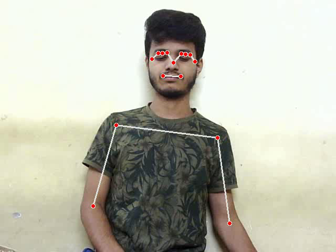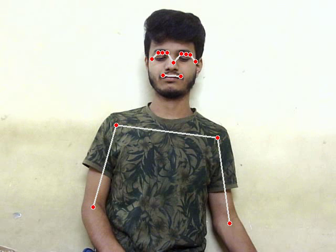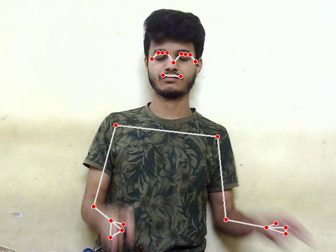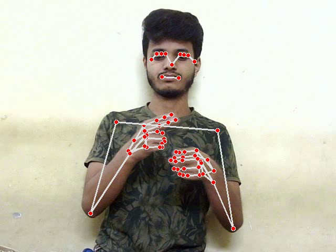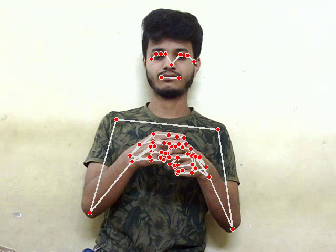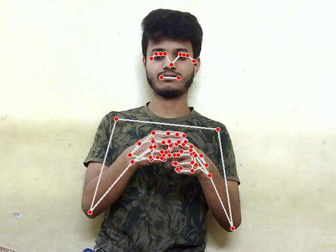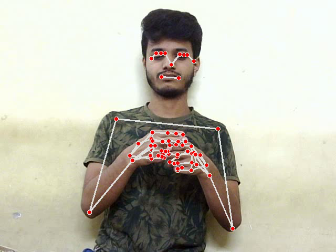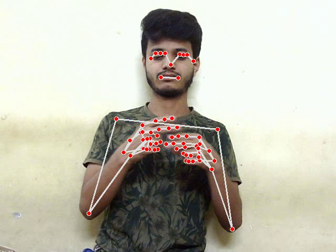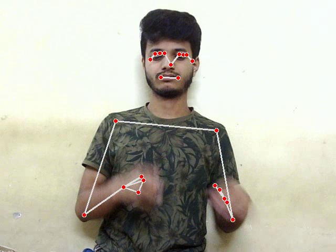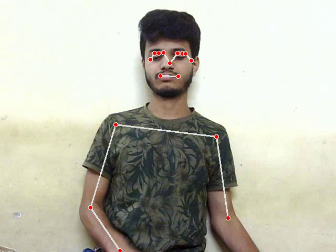name